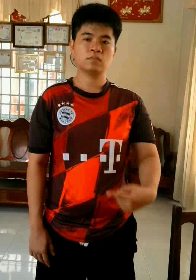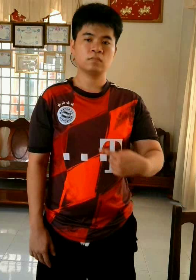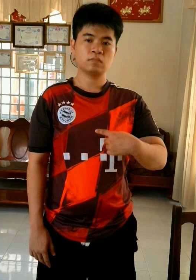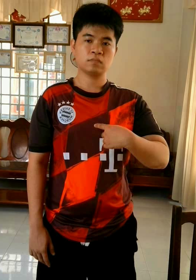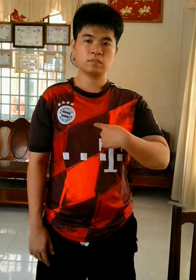toi